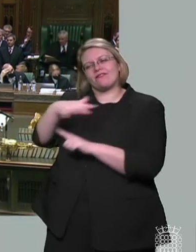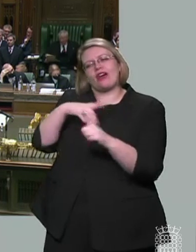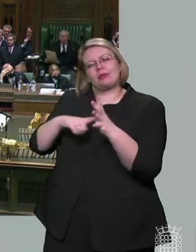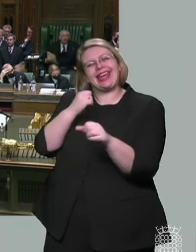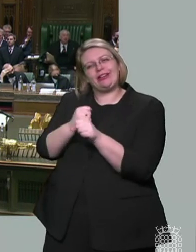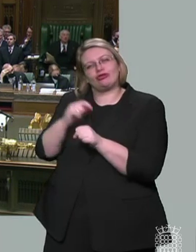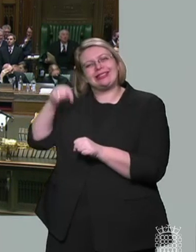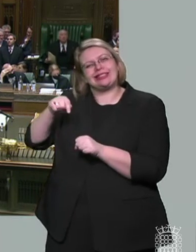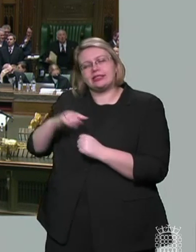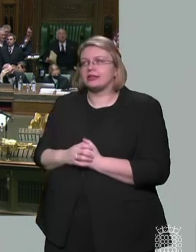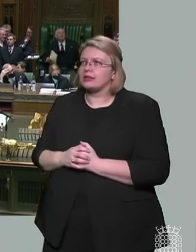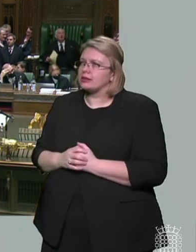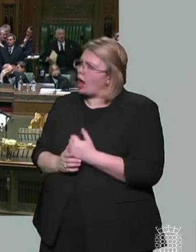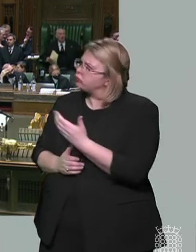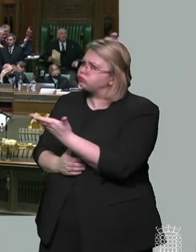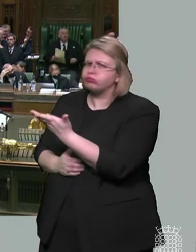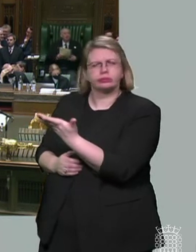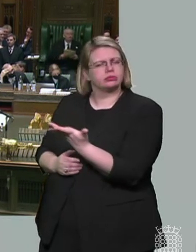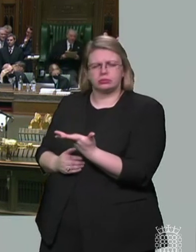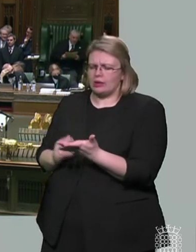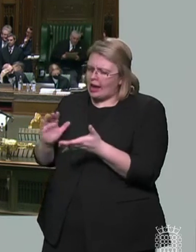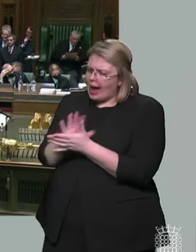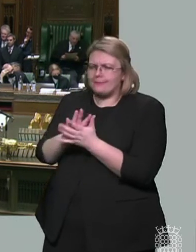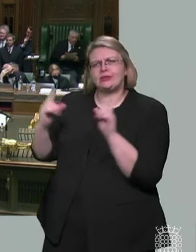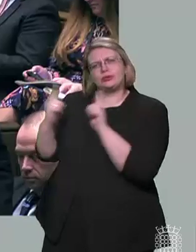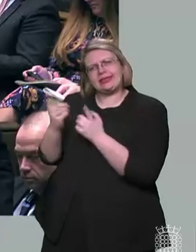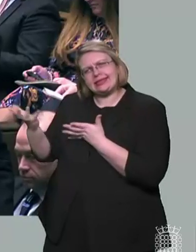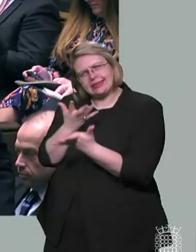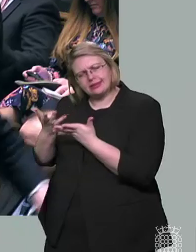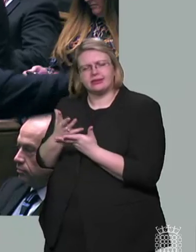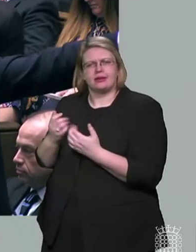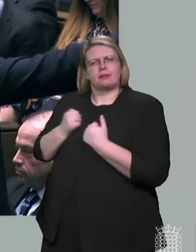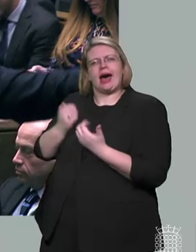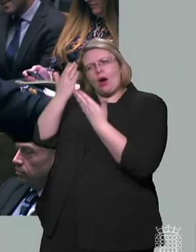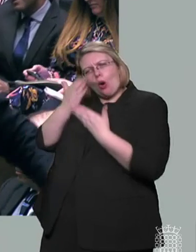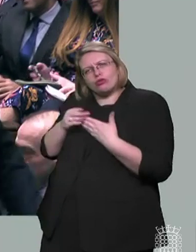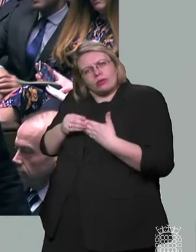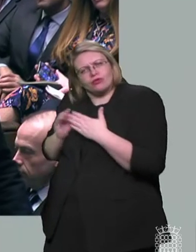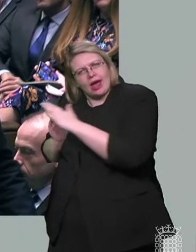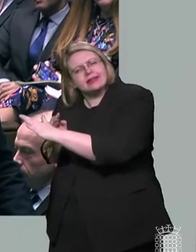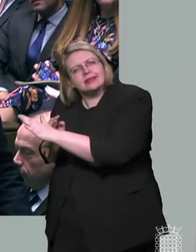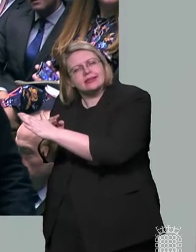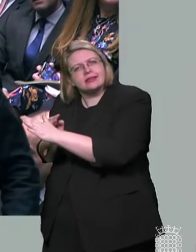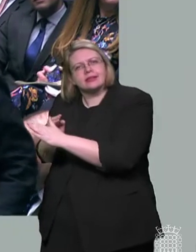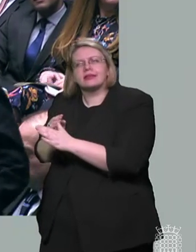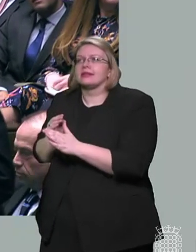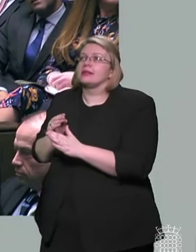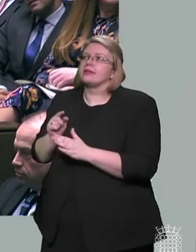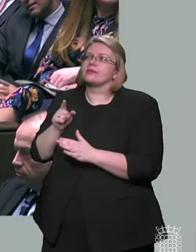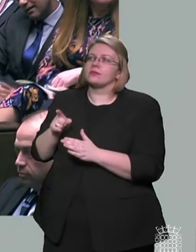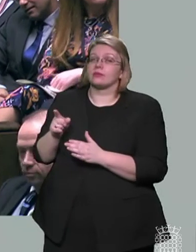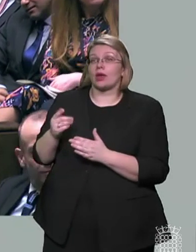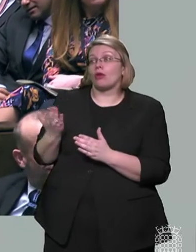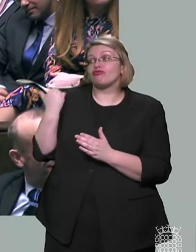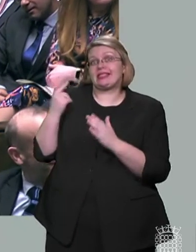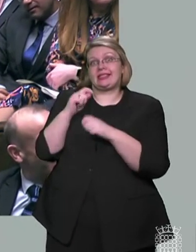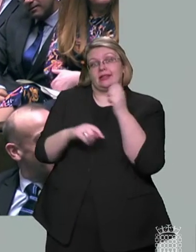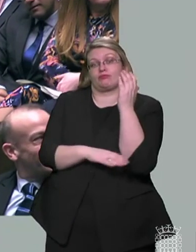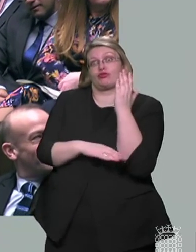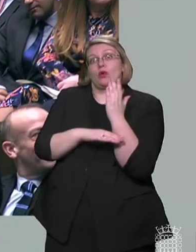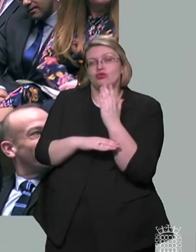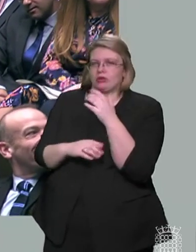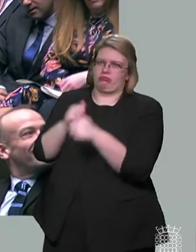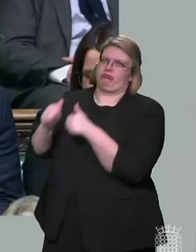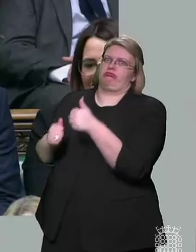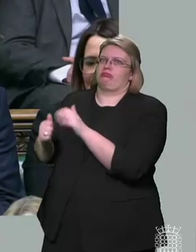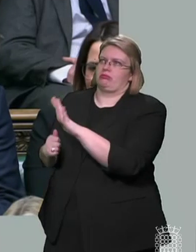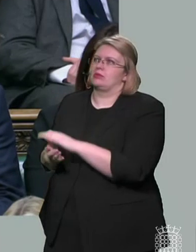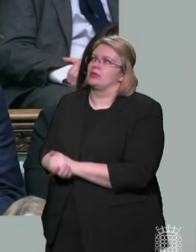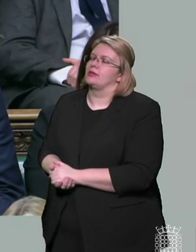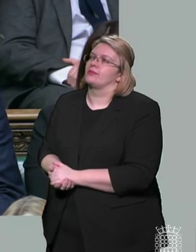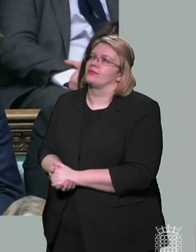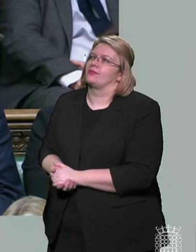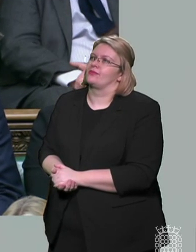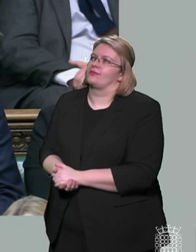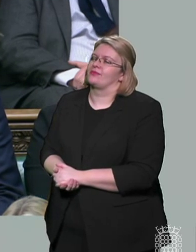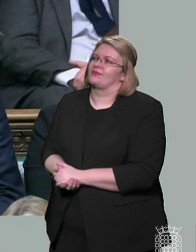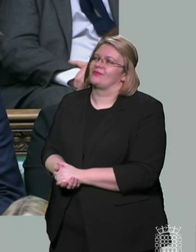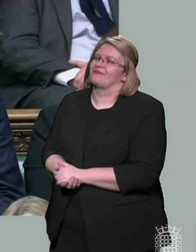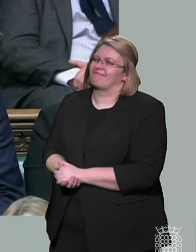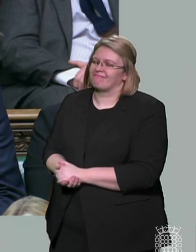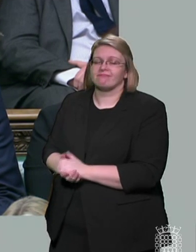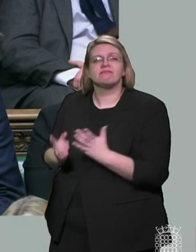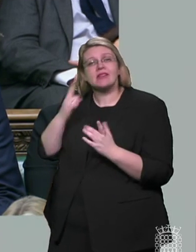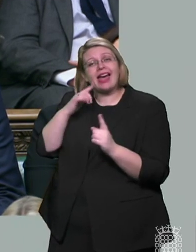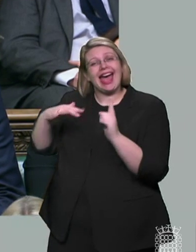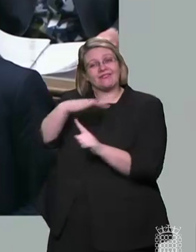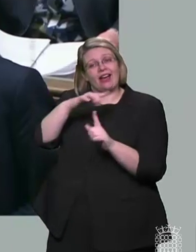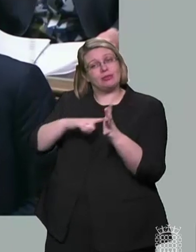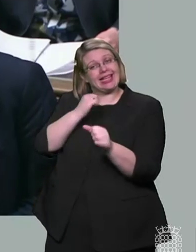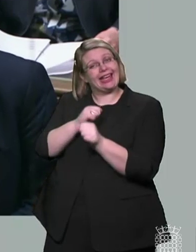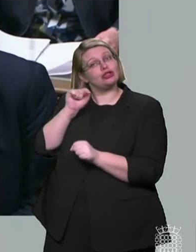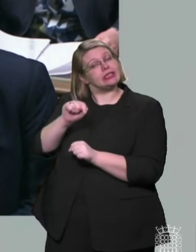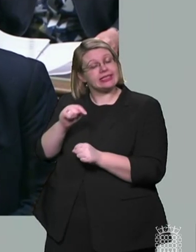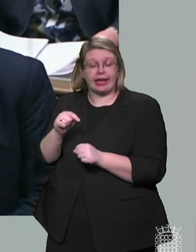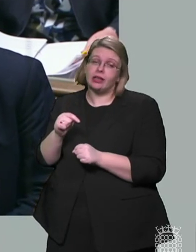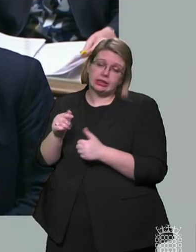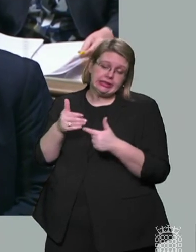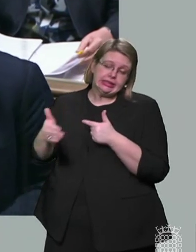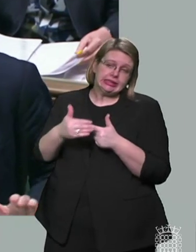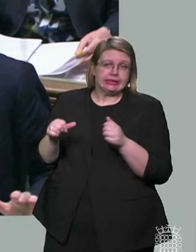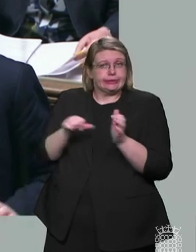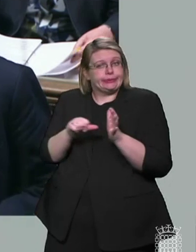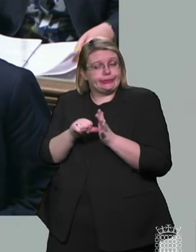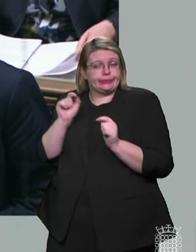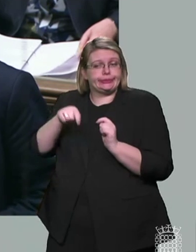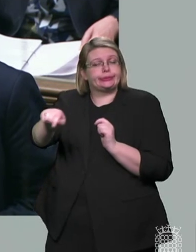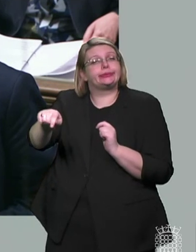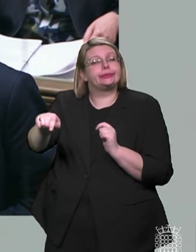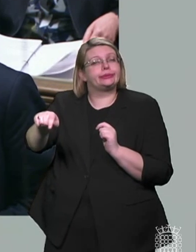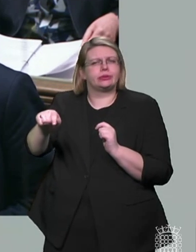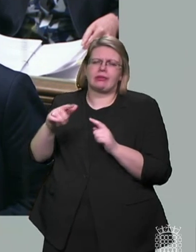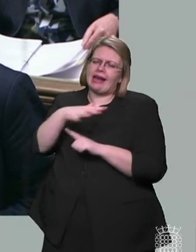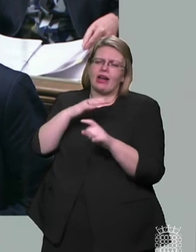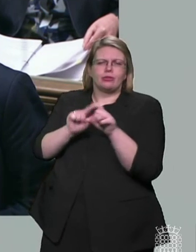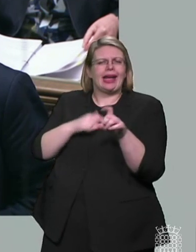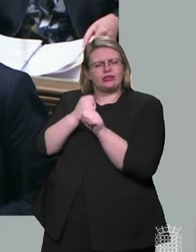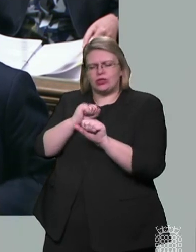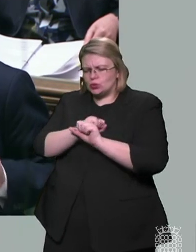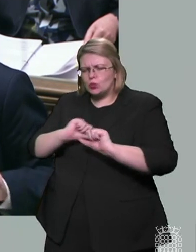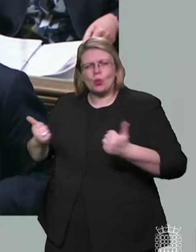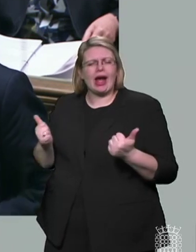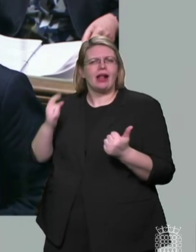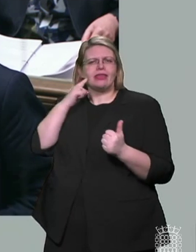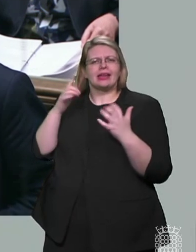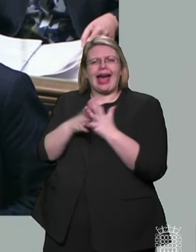I am always happy to meet my honourable Friend—and I congratulate him on his recent elevation—but I must say that the Environment Agency faces many challenges and does an outstanding job of building flood defences.